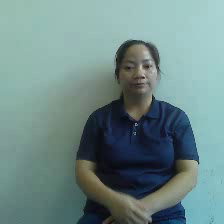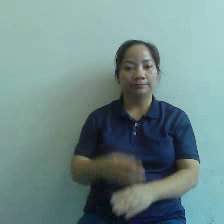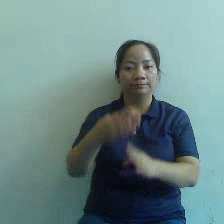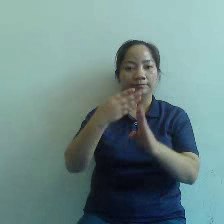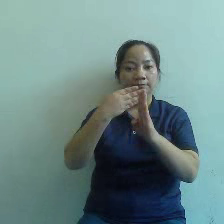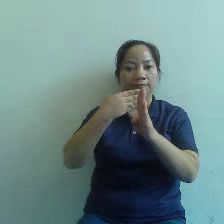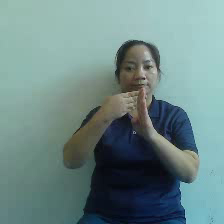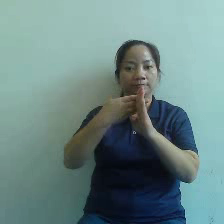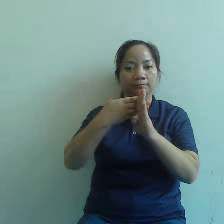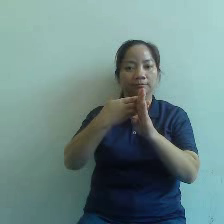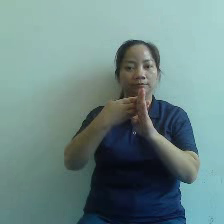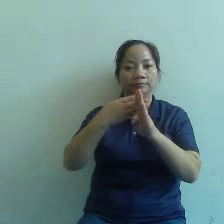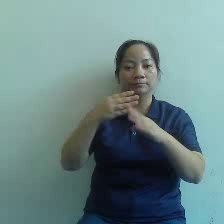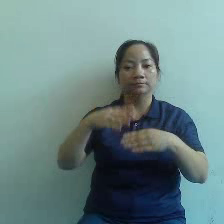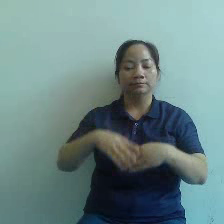Trường học